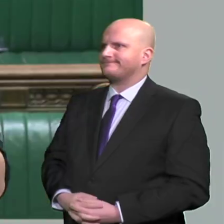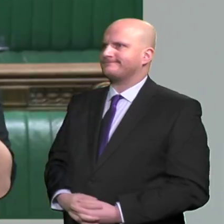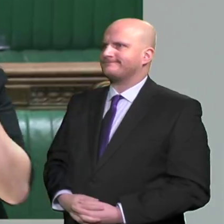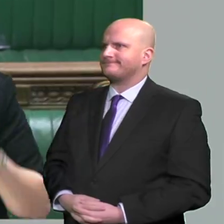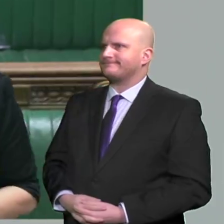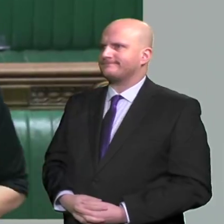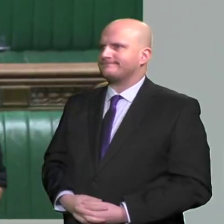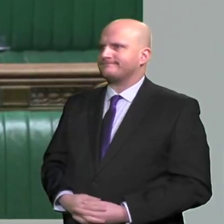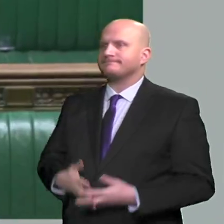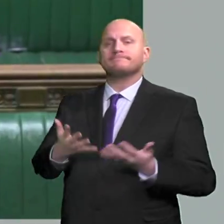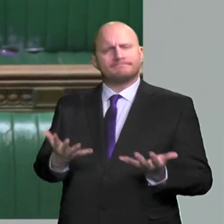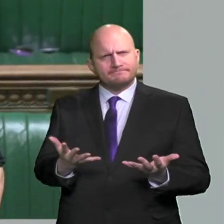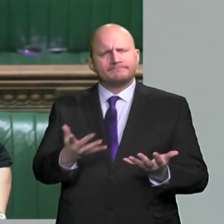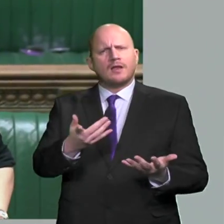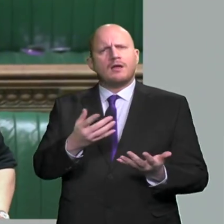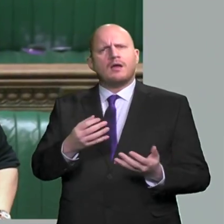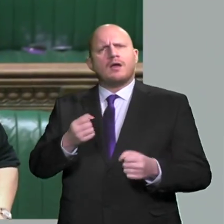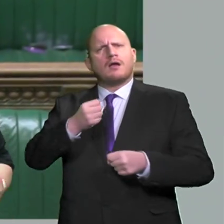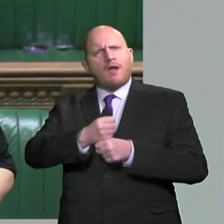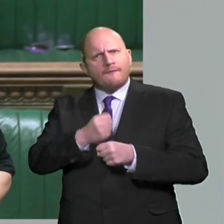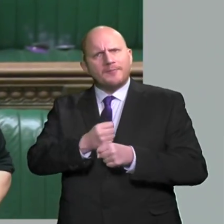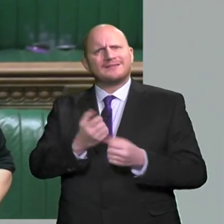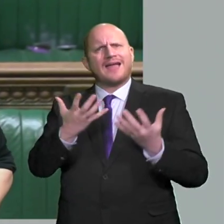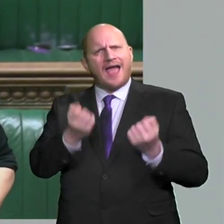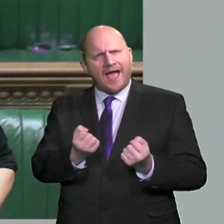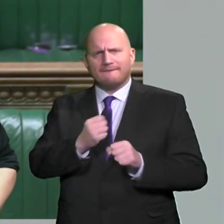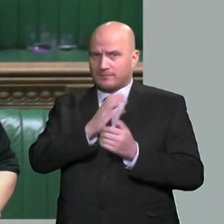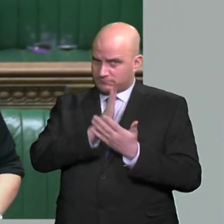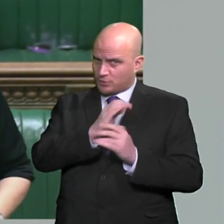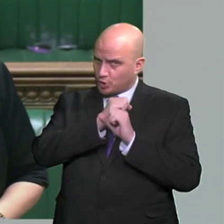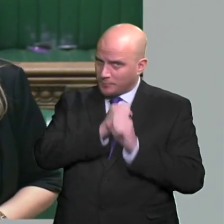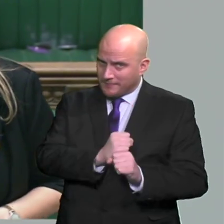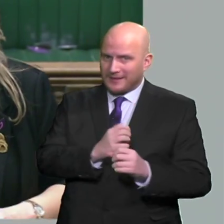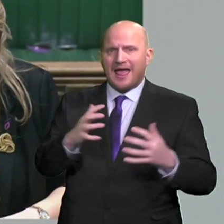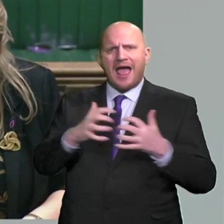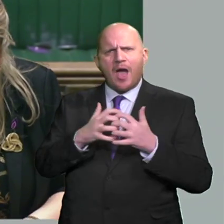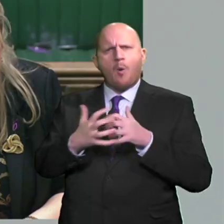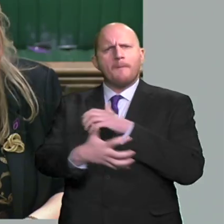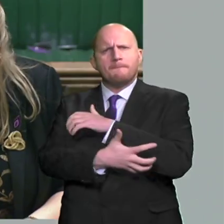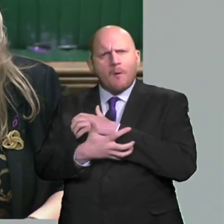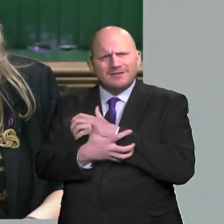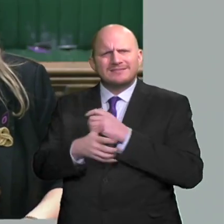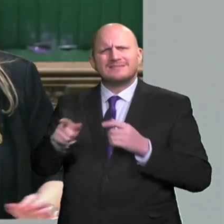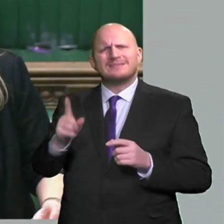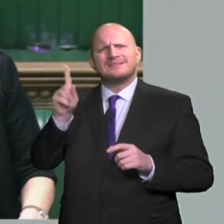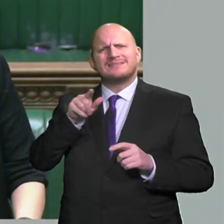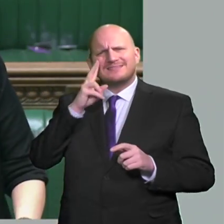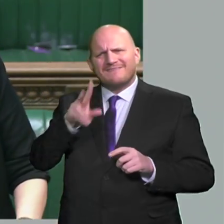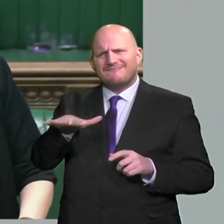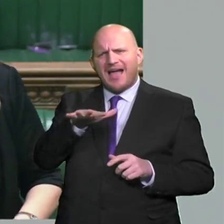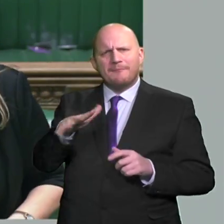The Government are committed to a sustainable long-term approach to tackling poverty and supporting families on lower incomes.